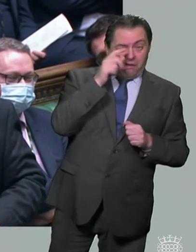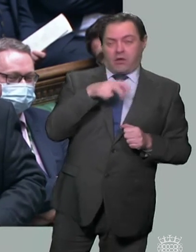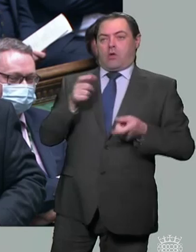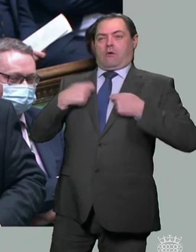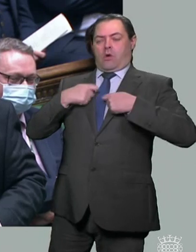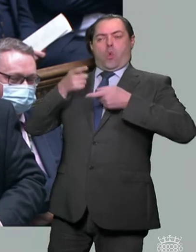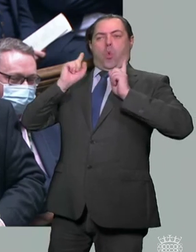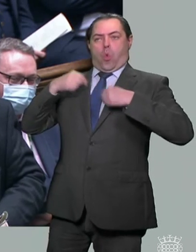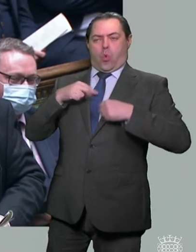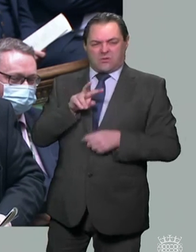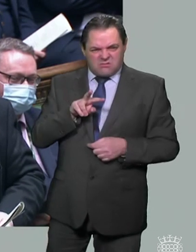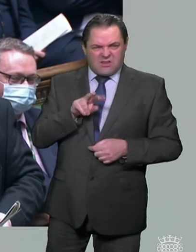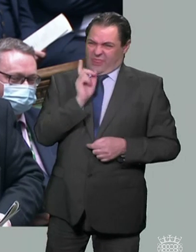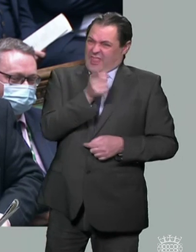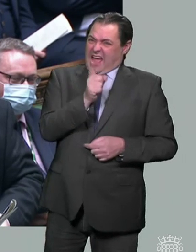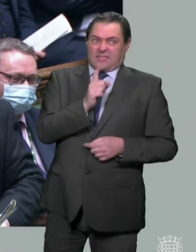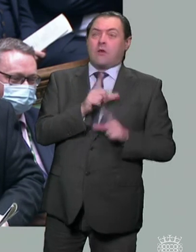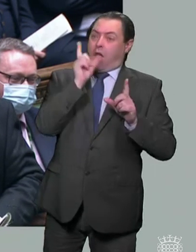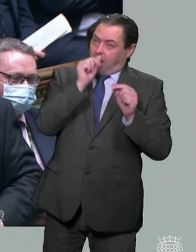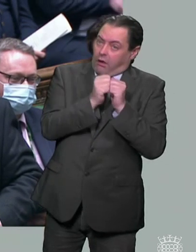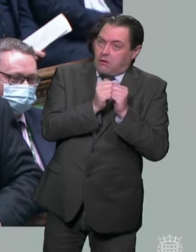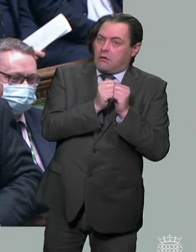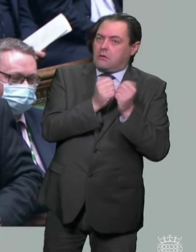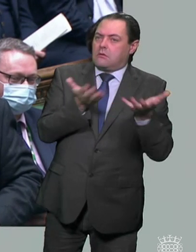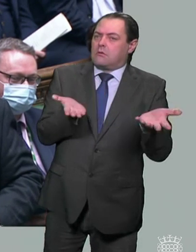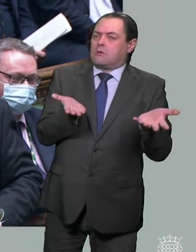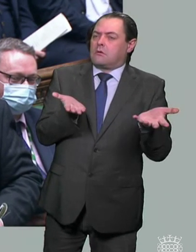It is the public’s definition of corruption.